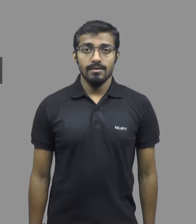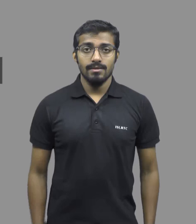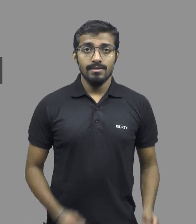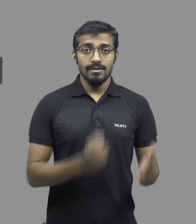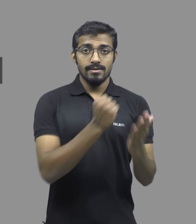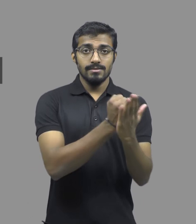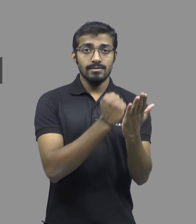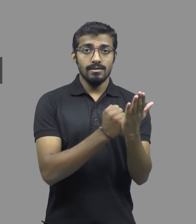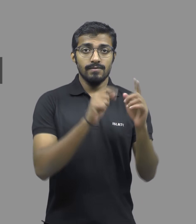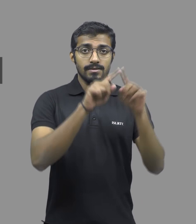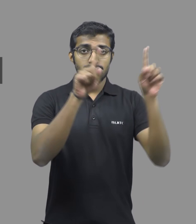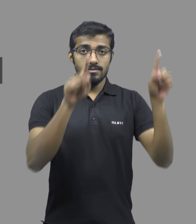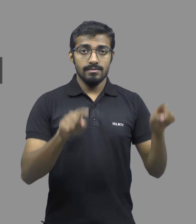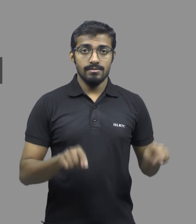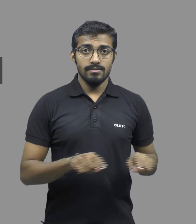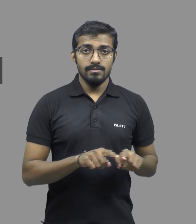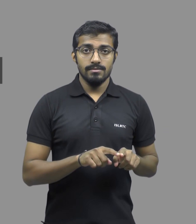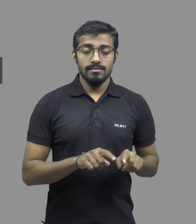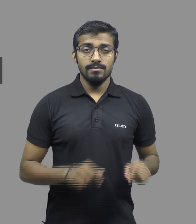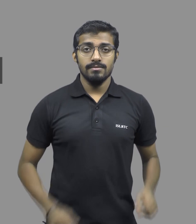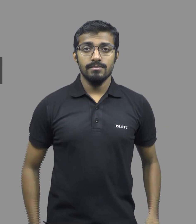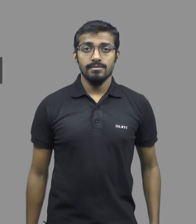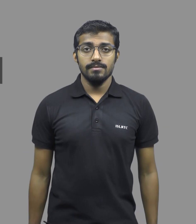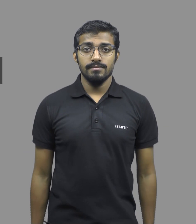Certificate